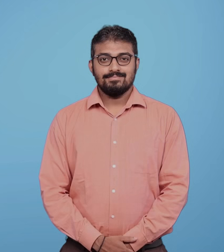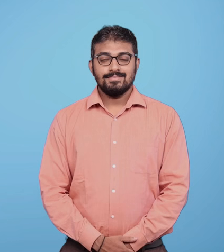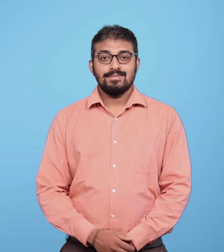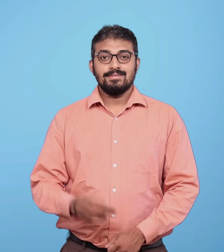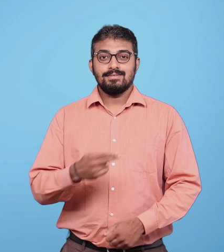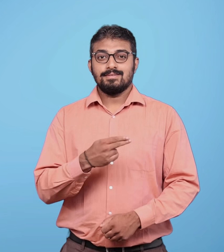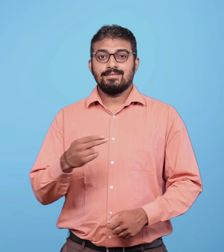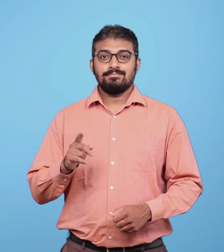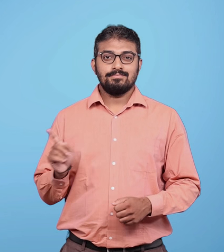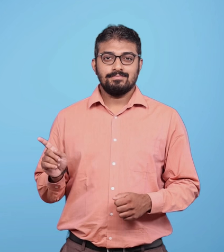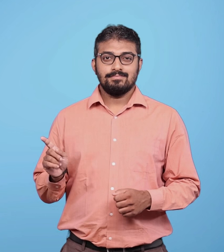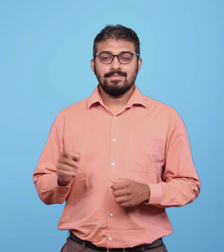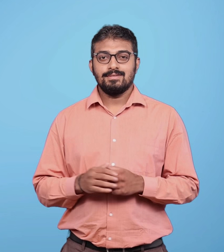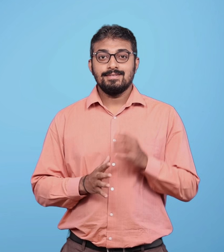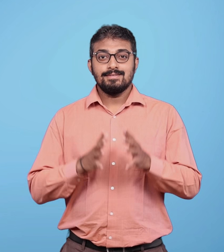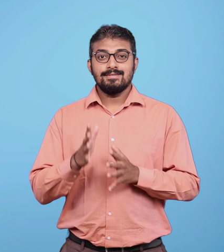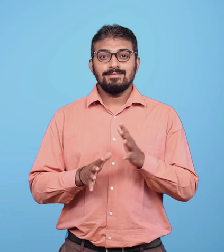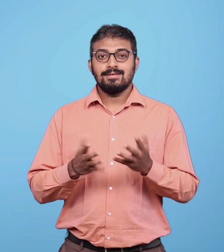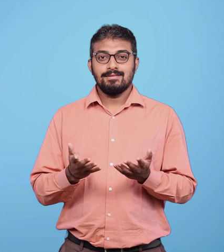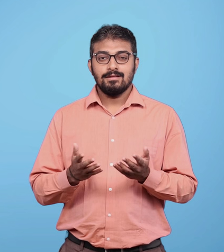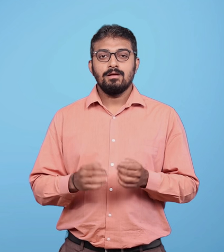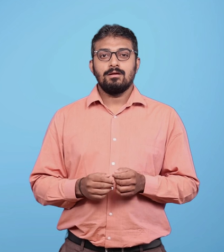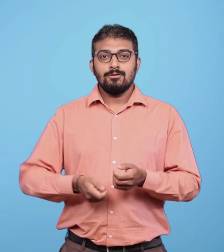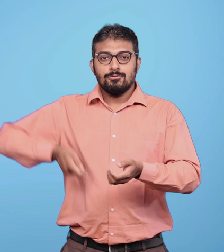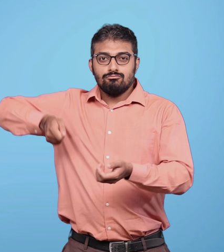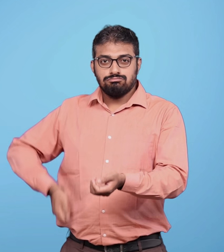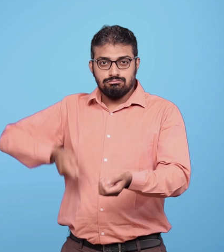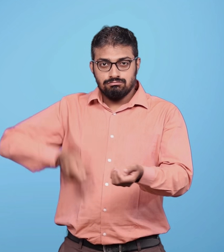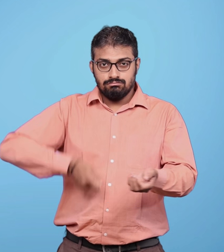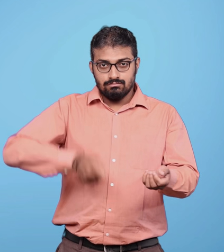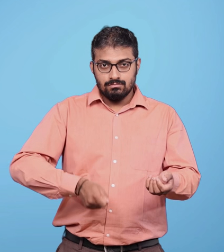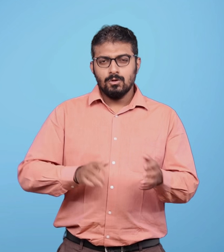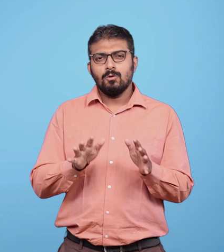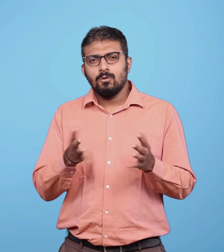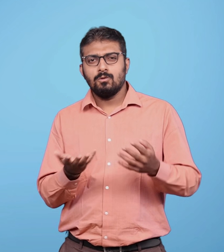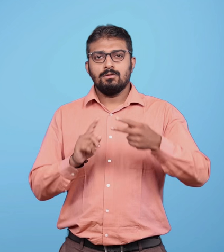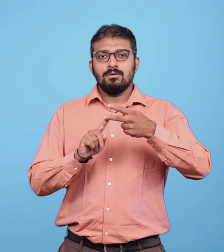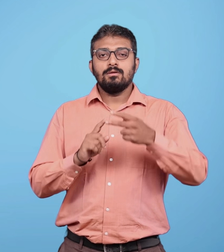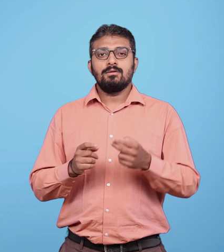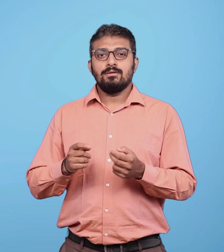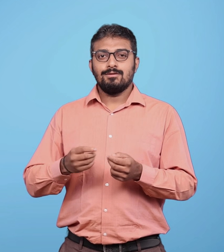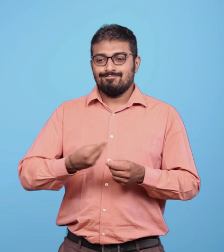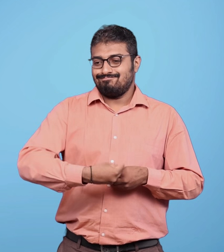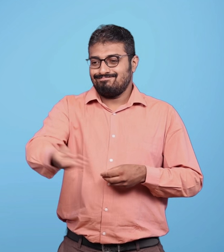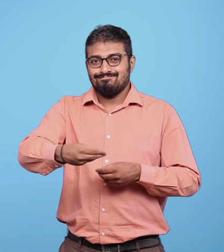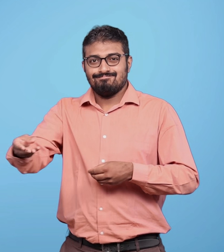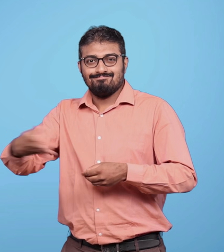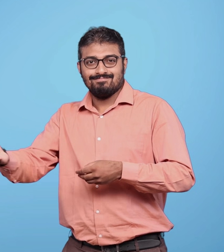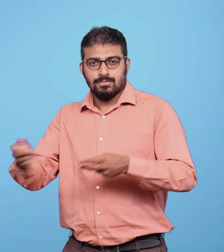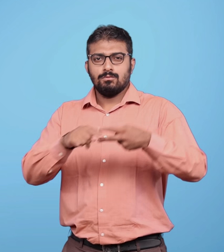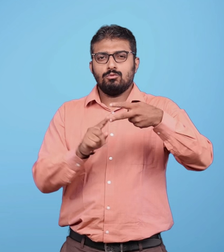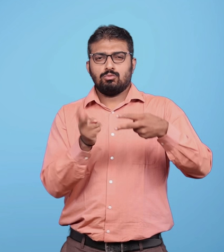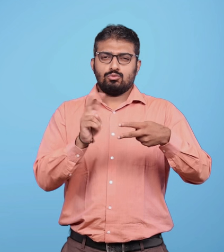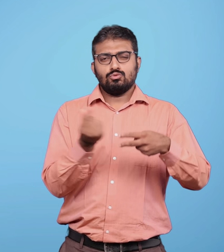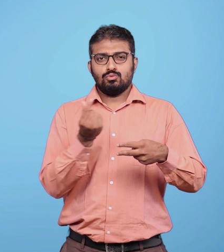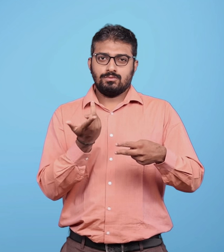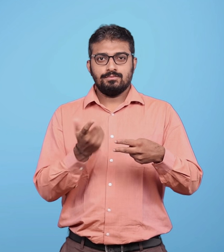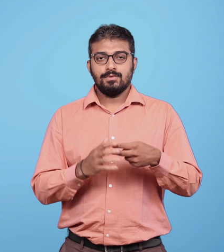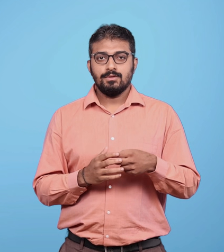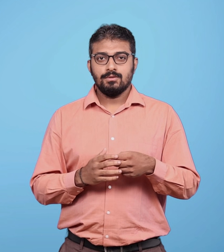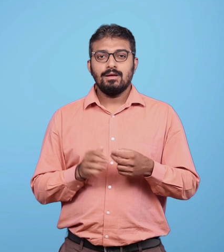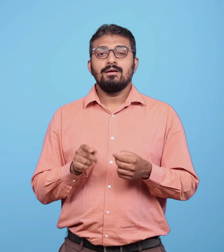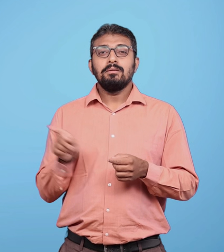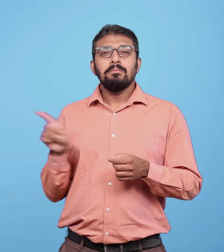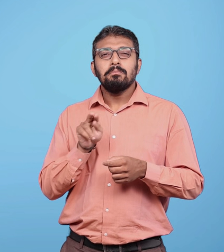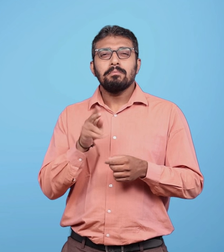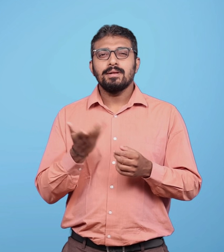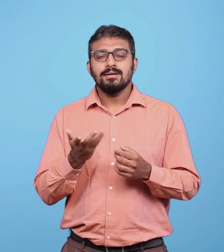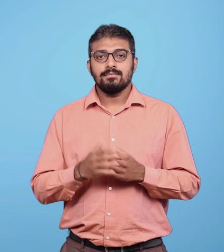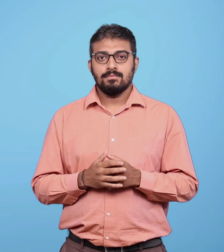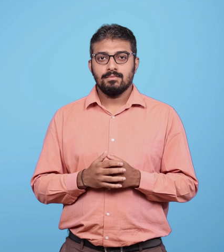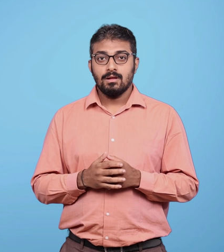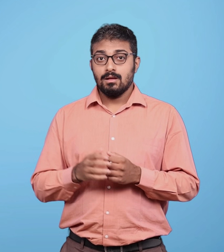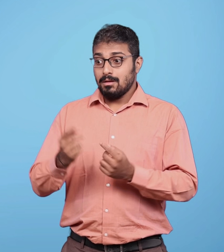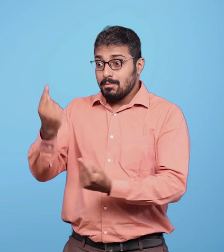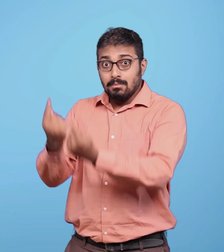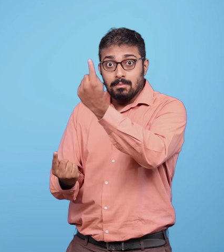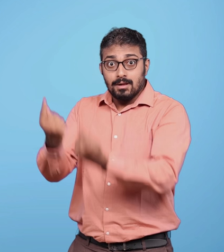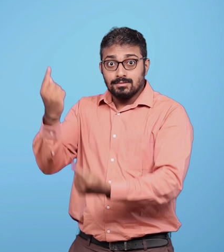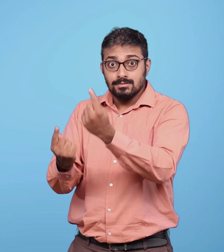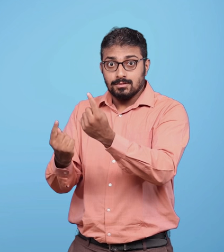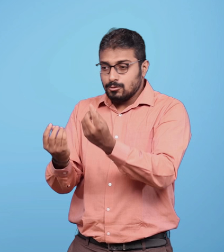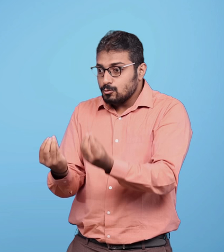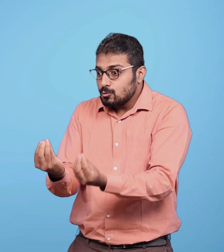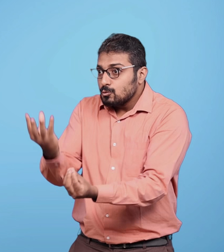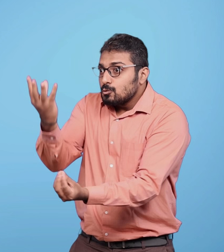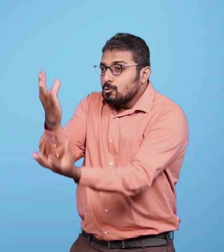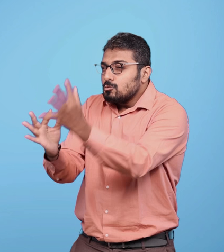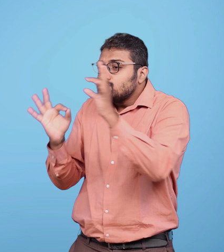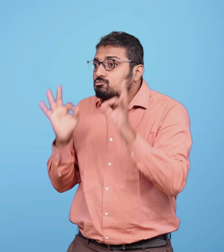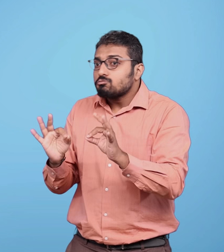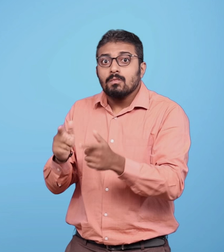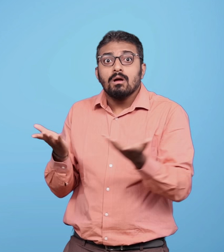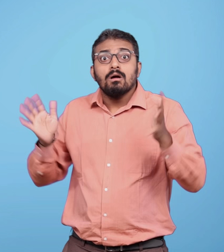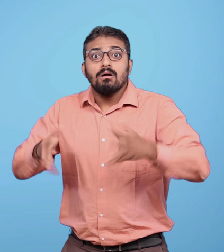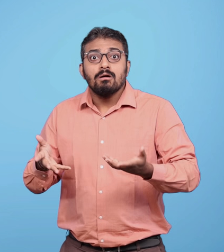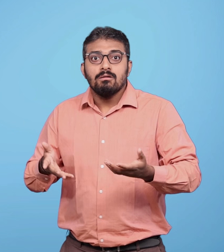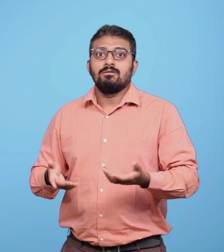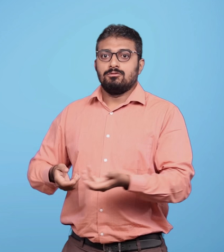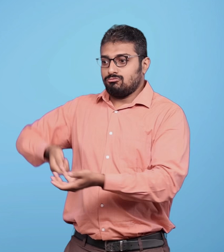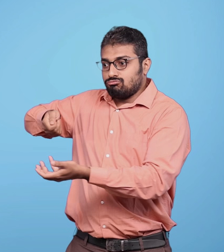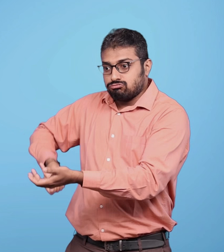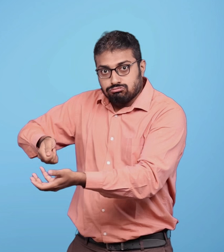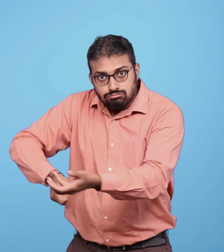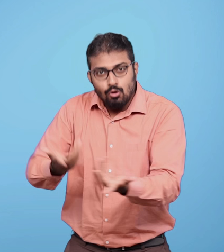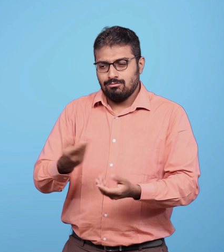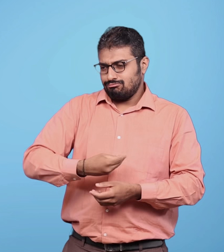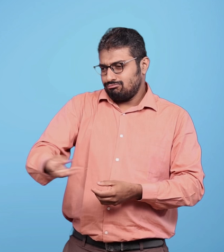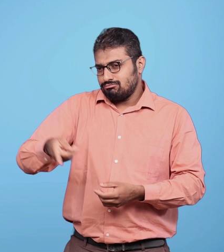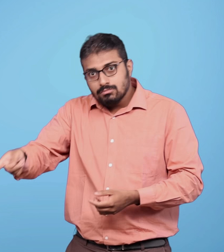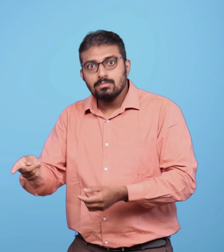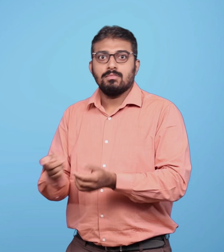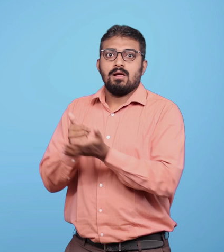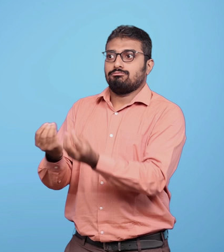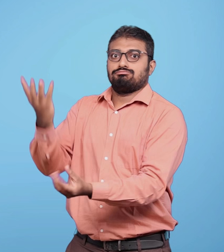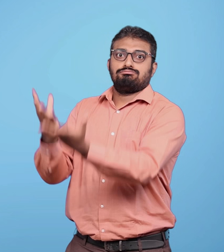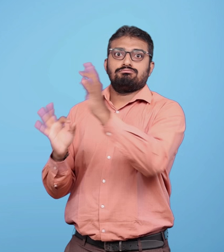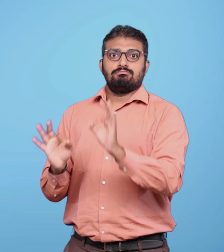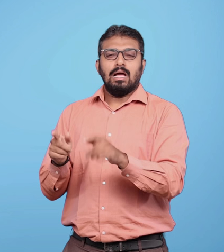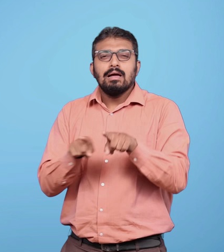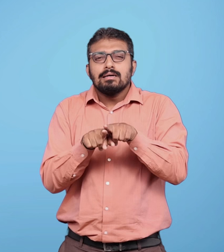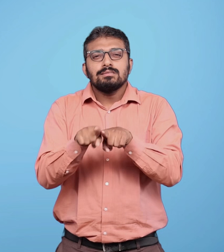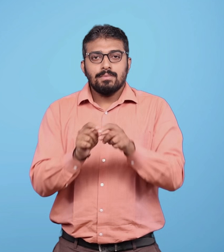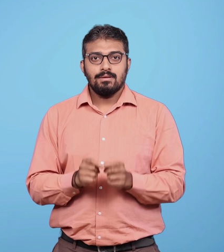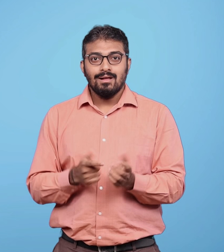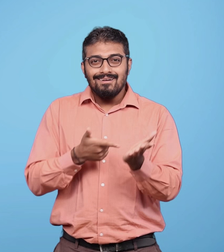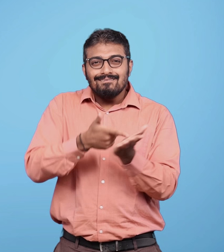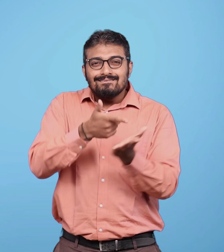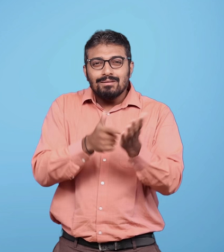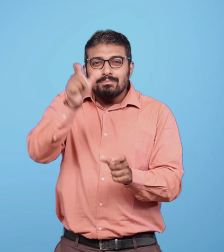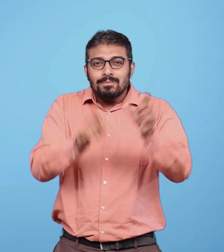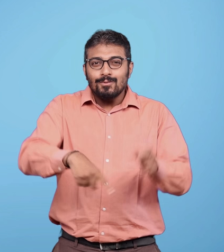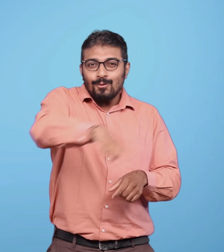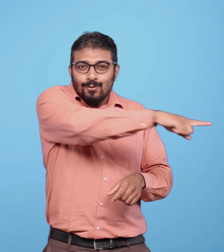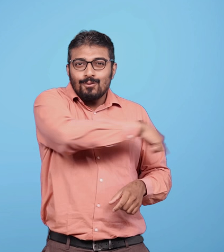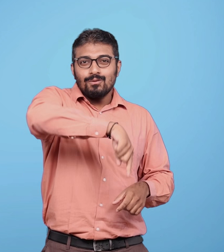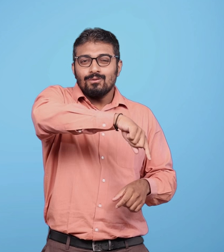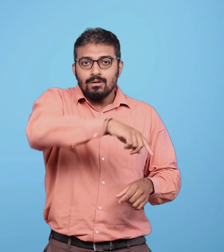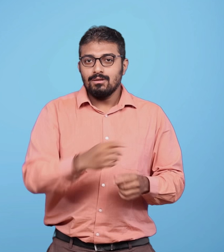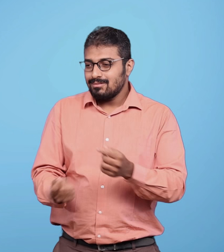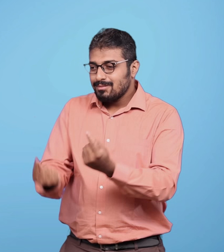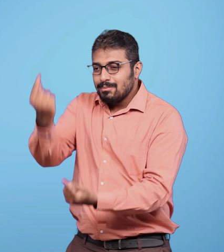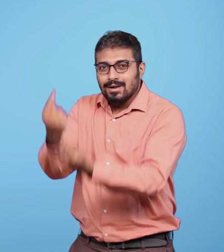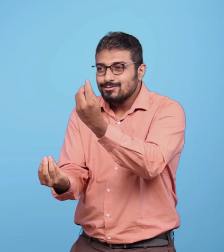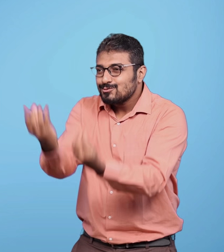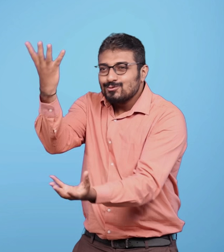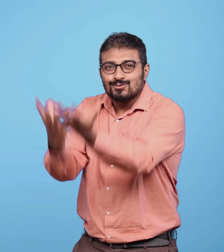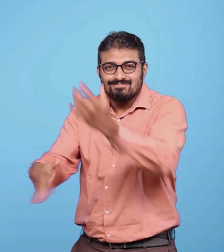fertiliser This sign refers to fertilizer. Fertilizers are used to help improve the growth of plants. For example, farmers add fertilizers rich in nitrogen to